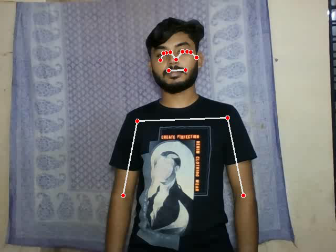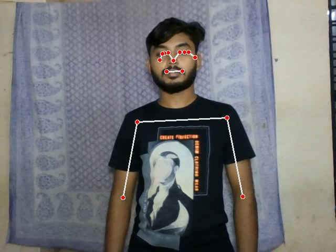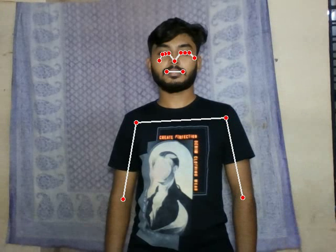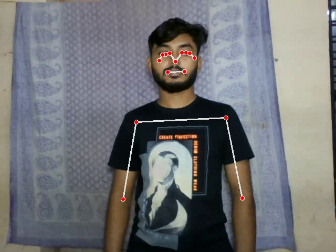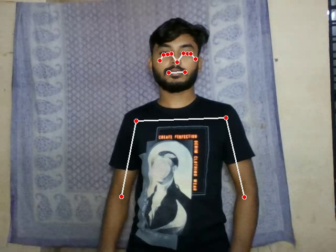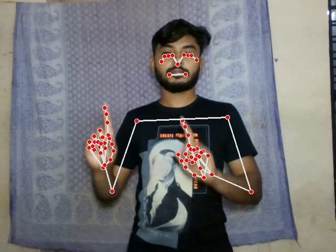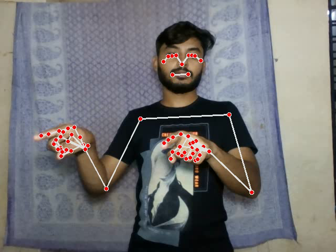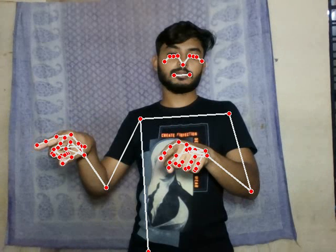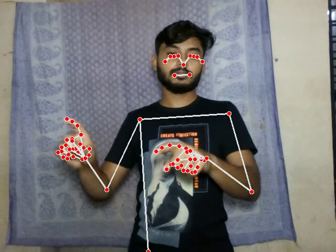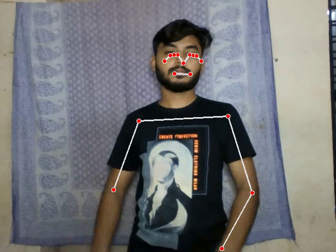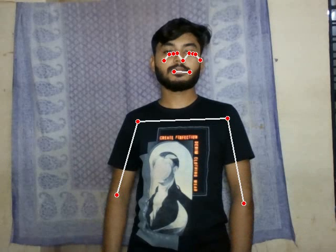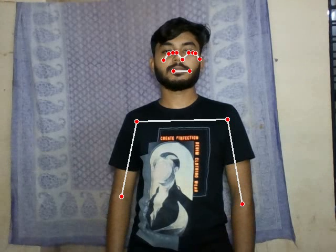go